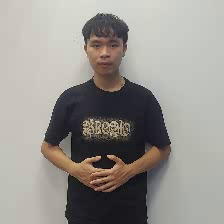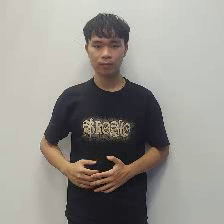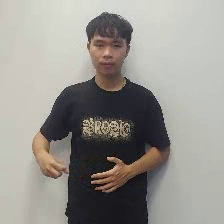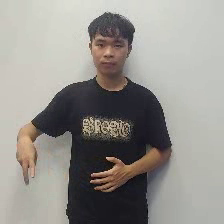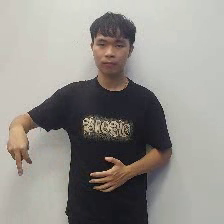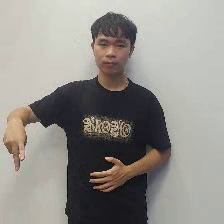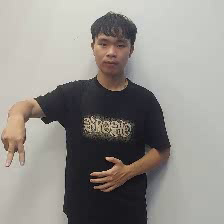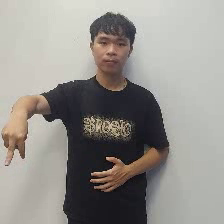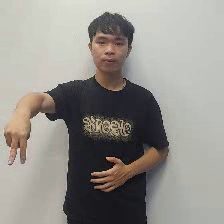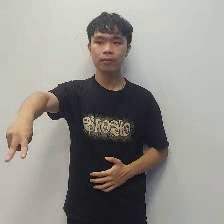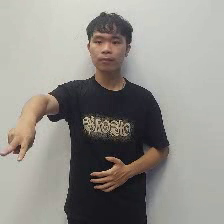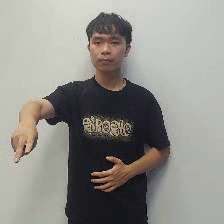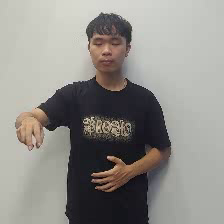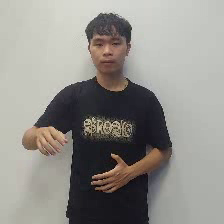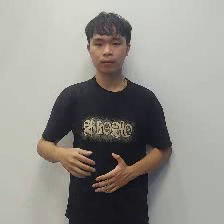Đi